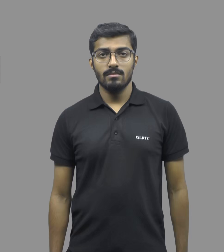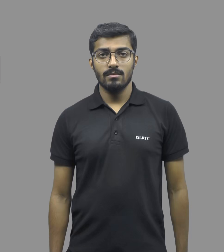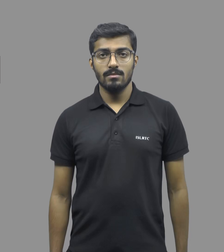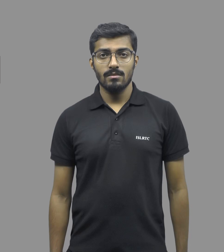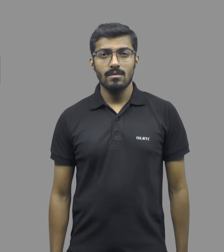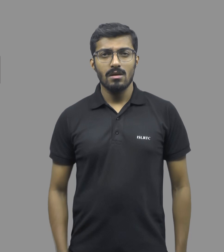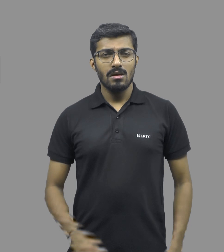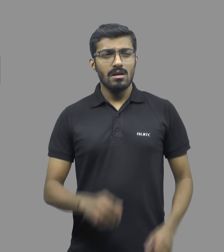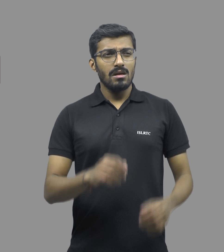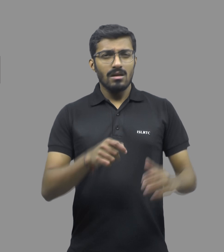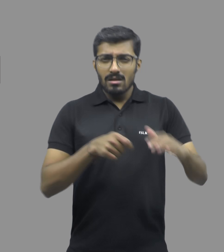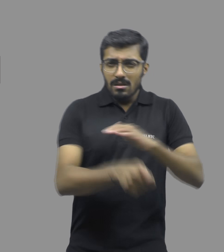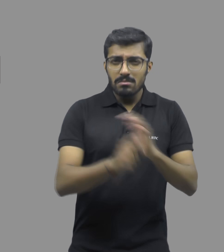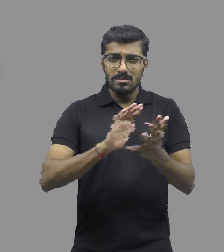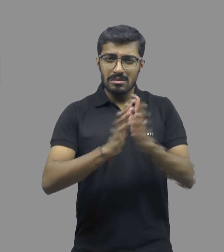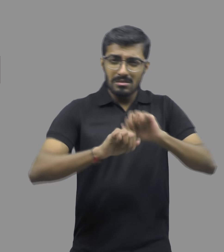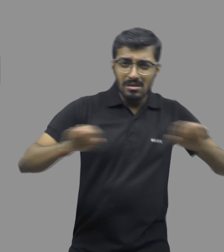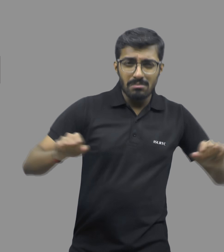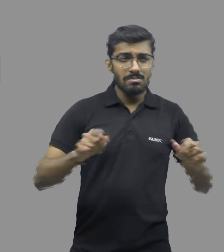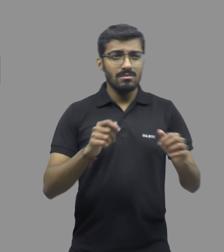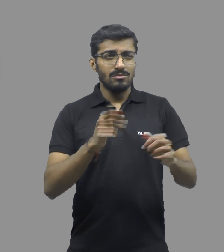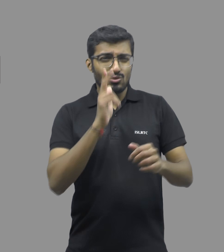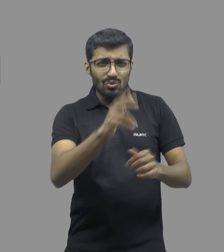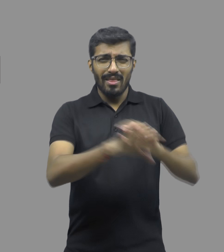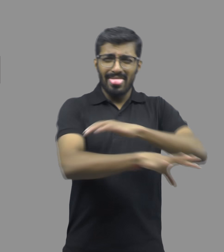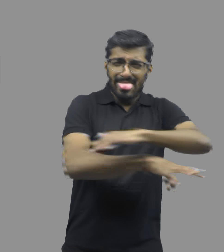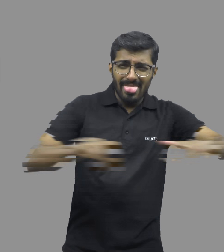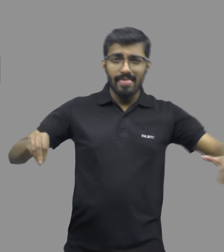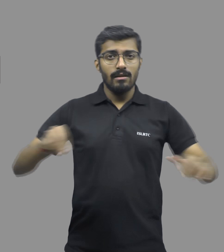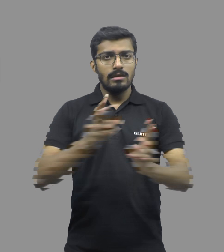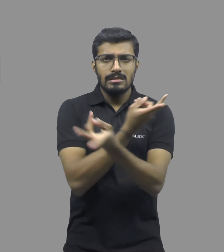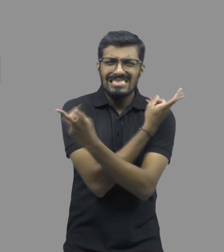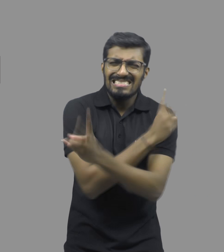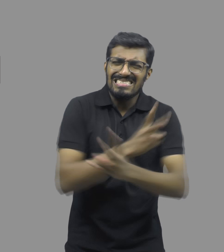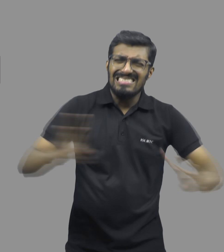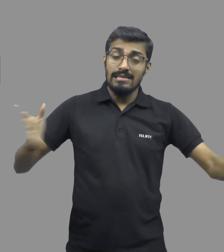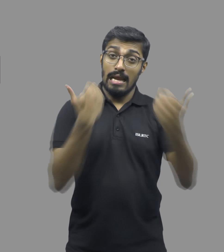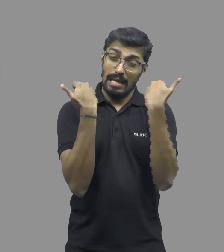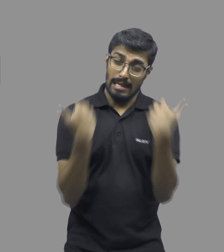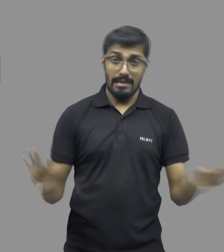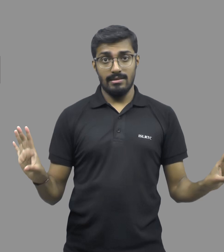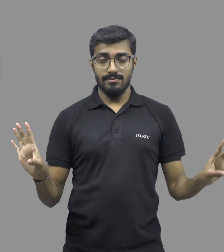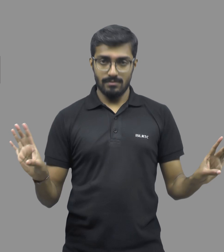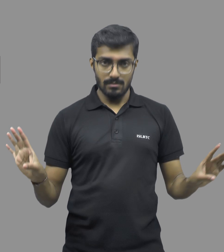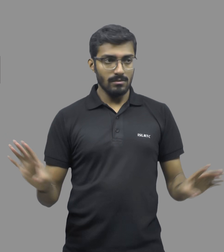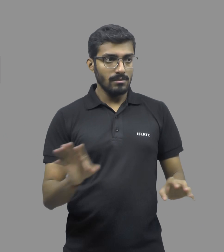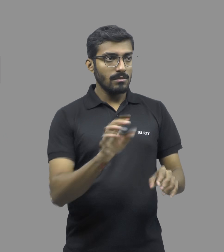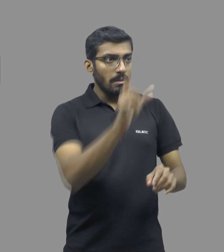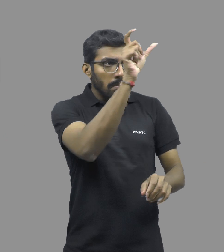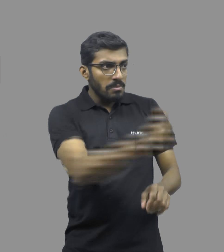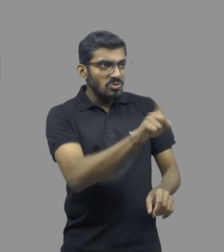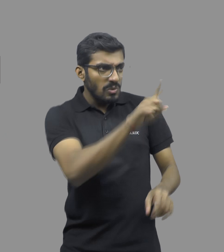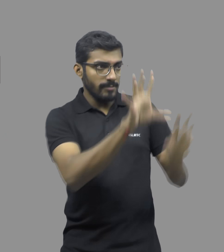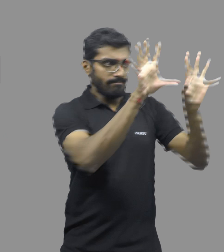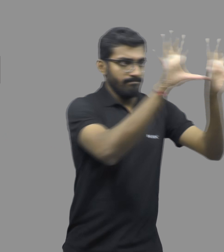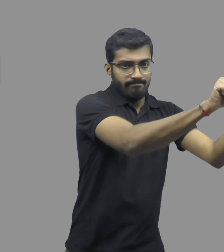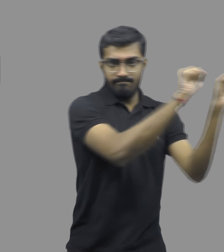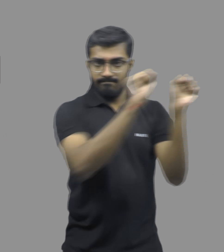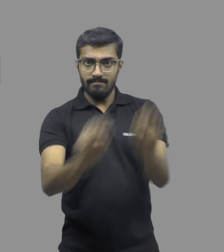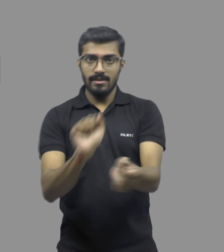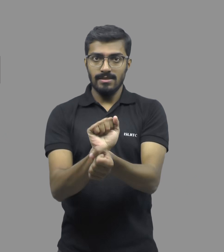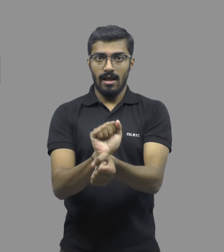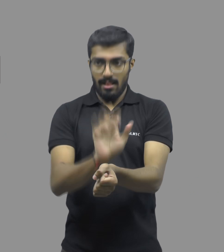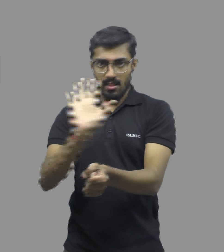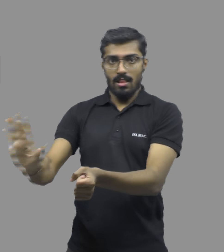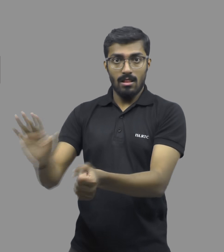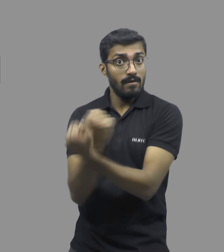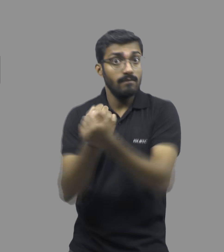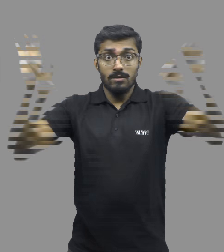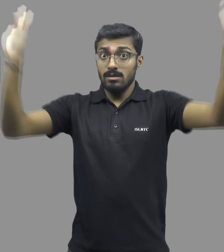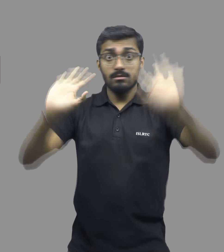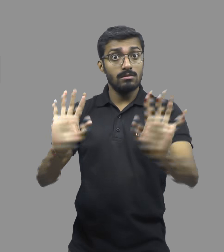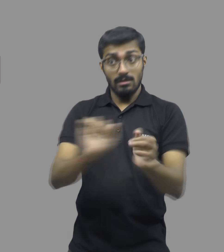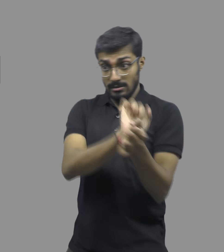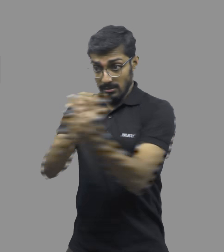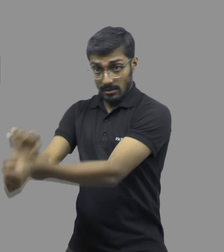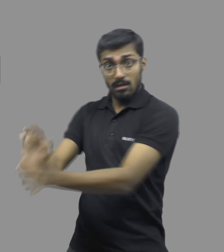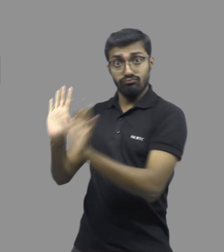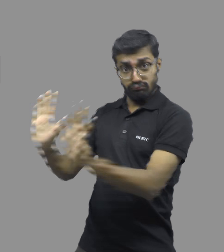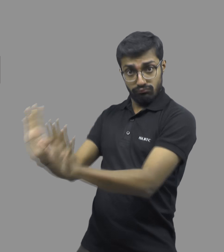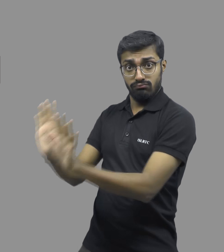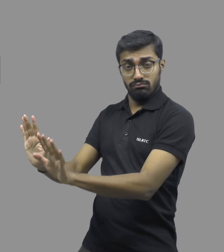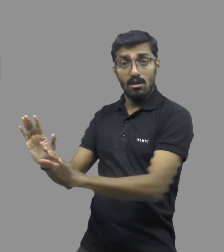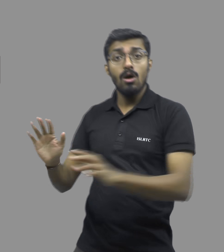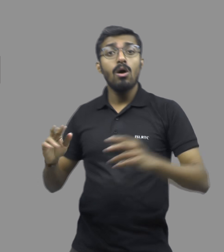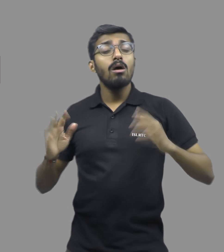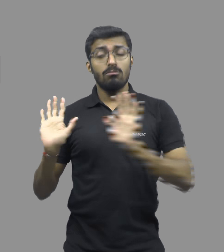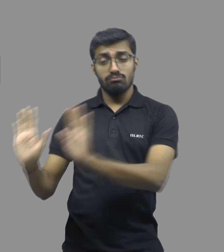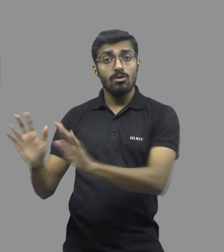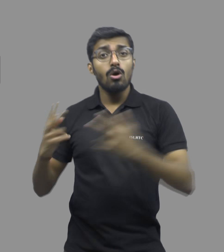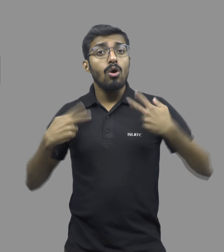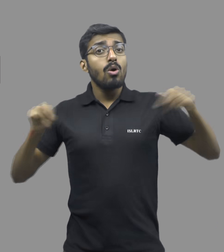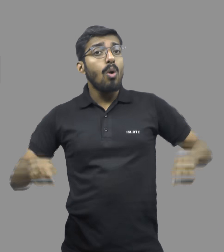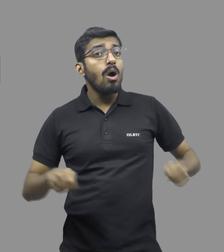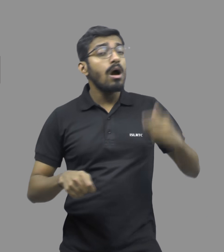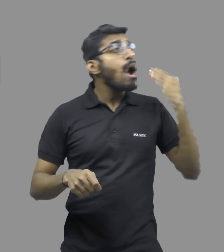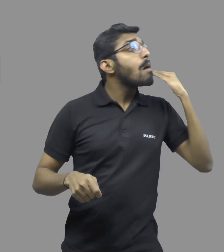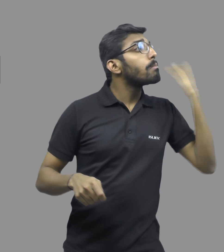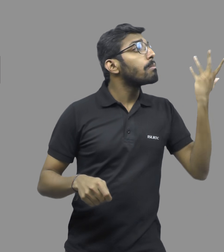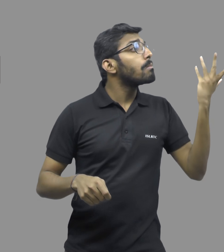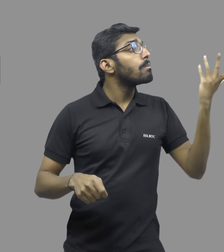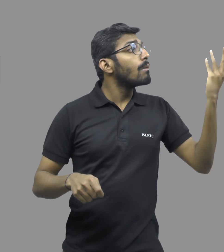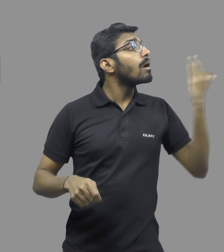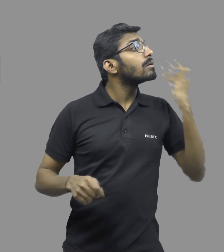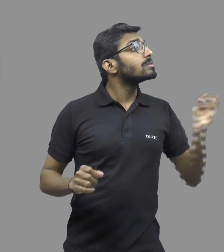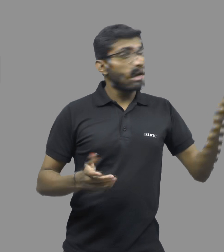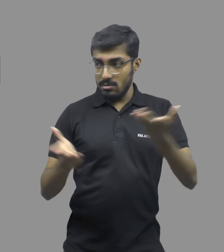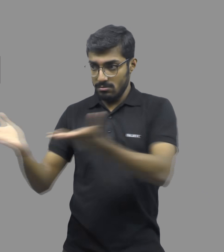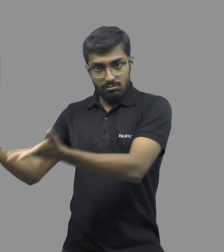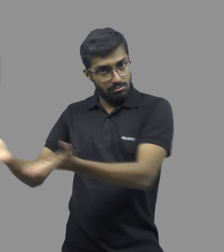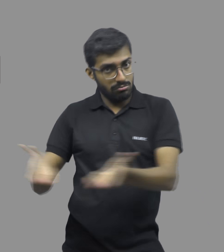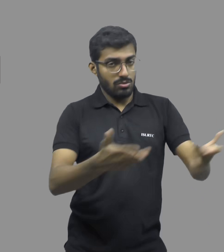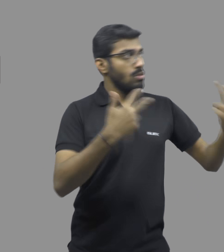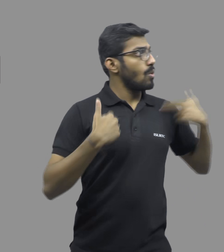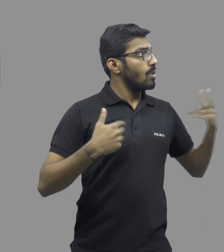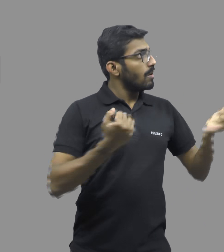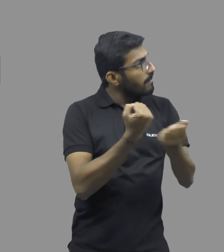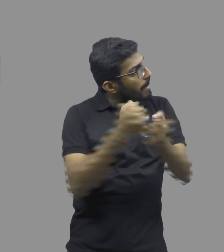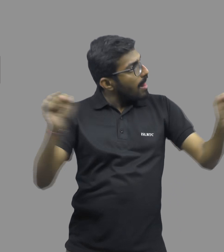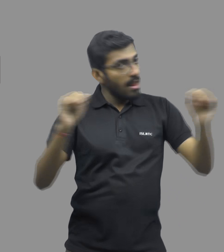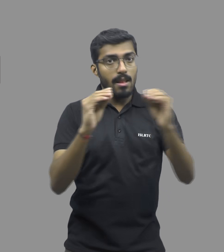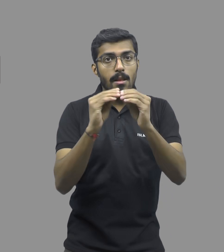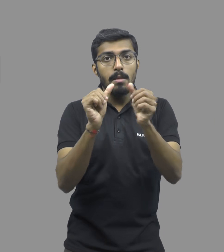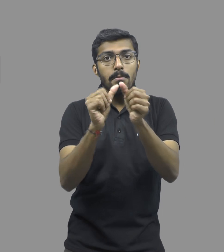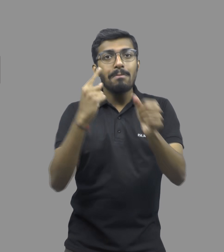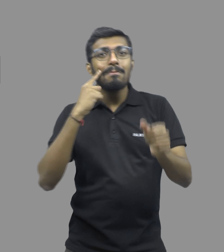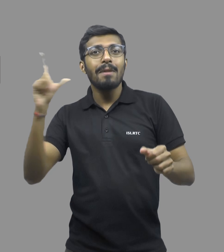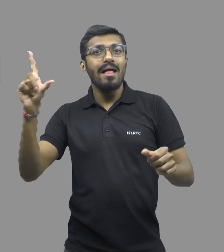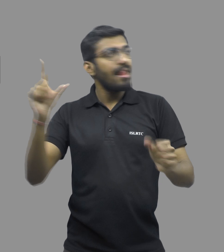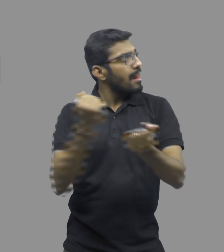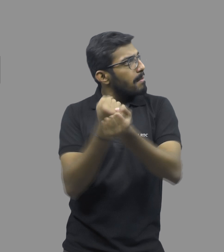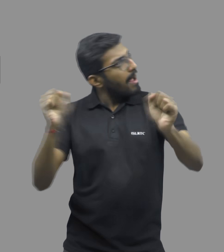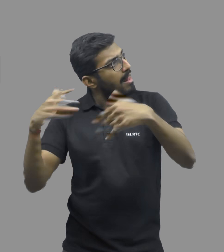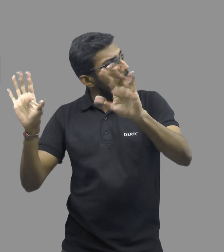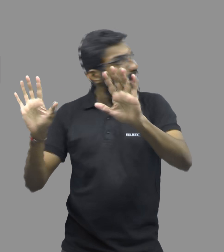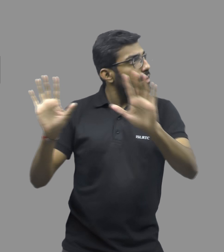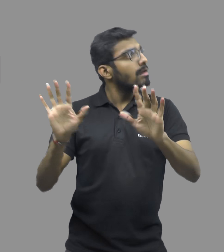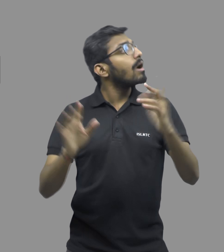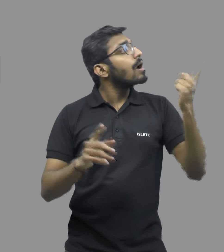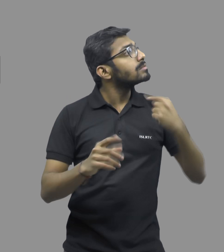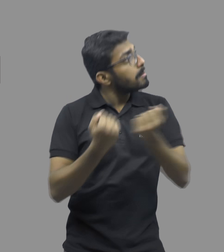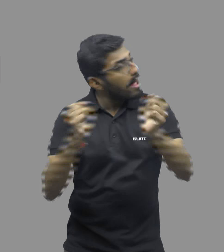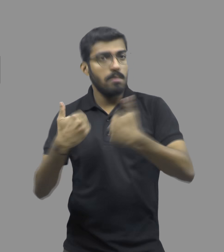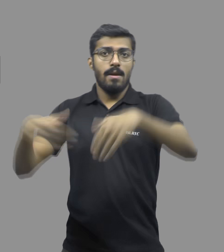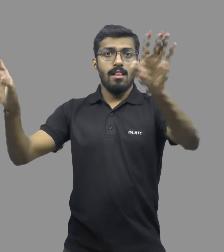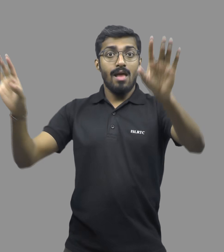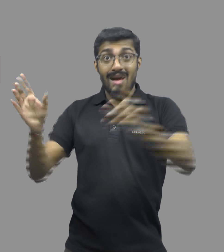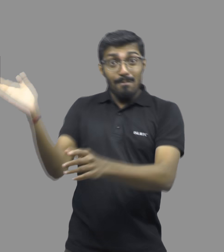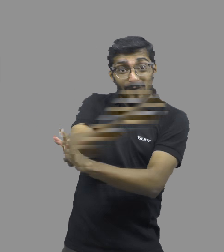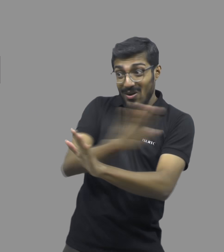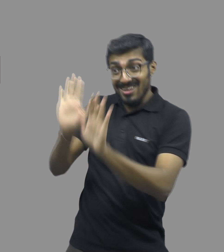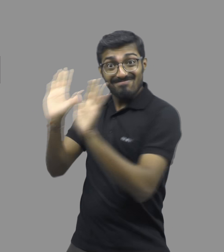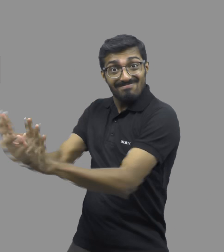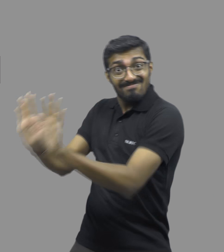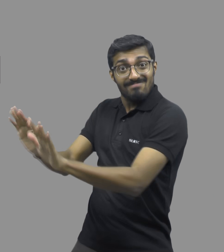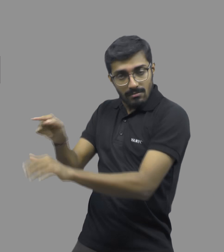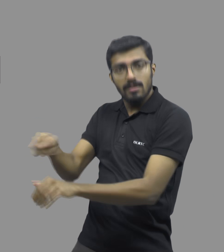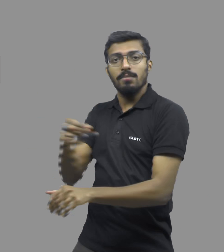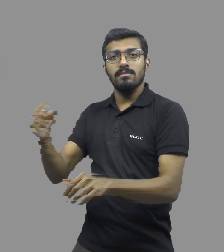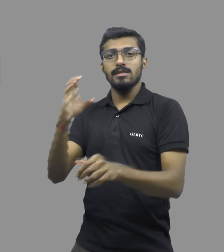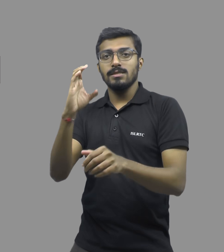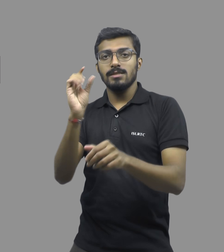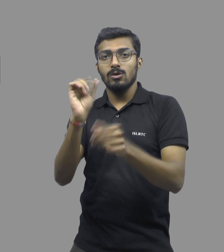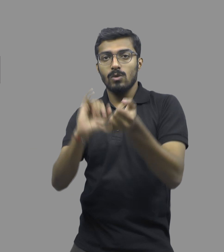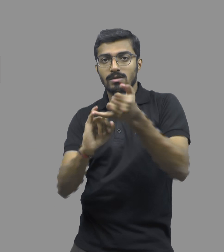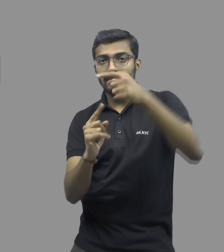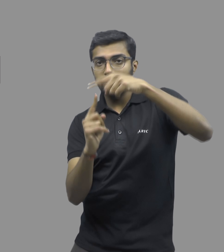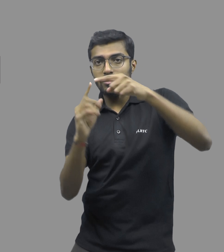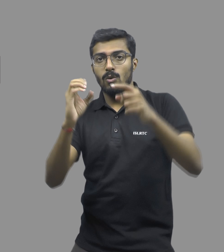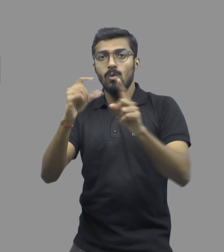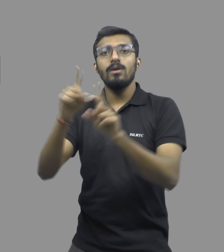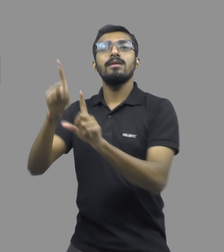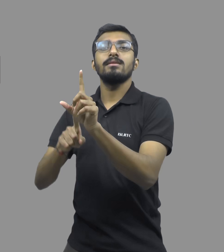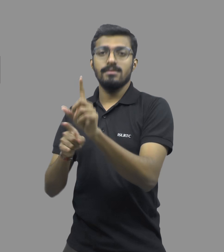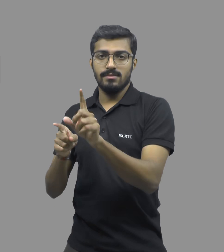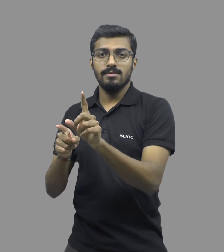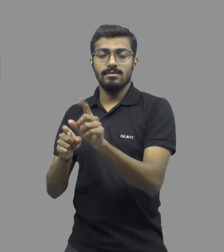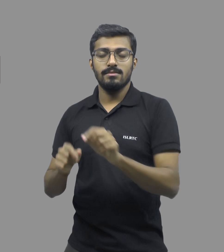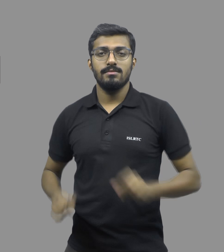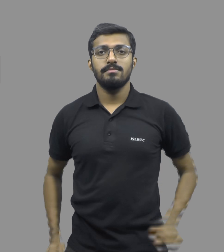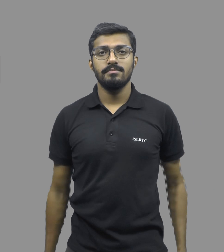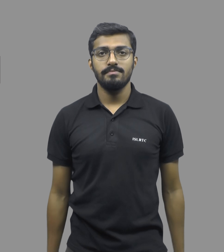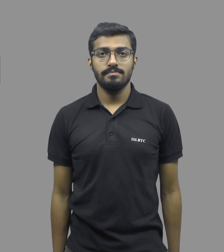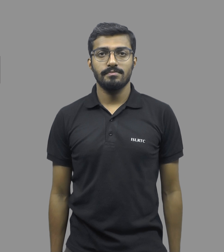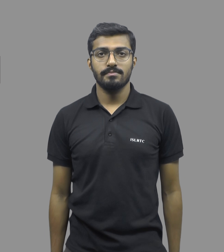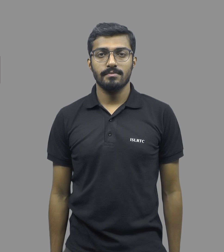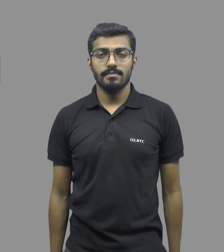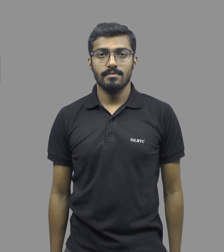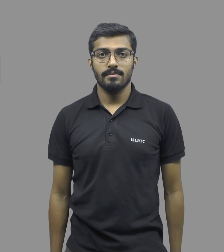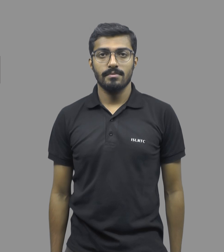Custody